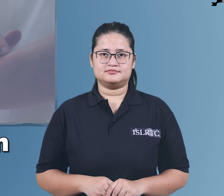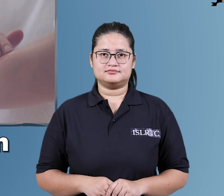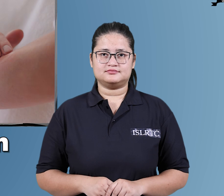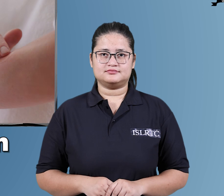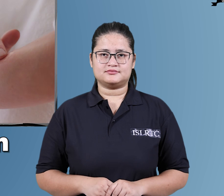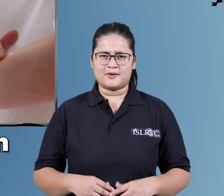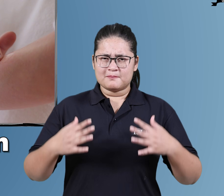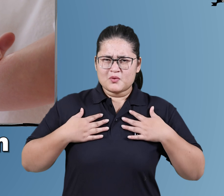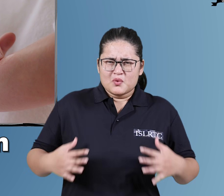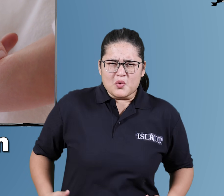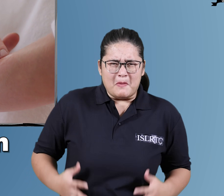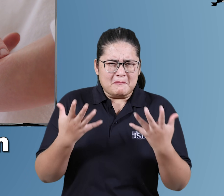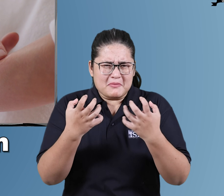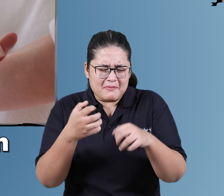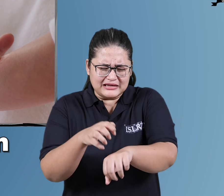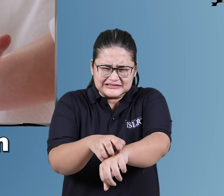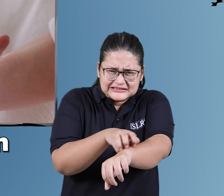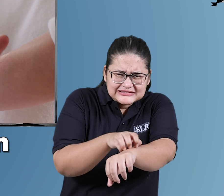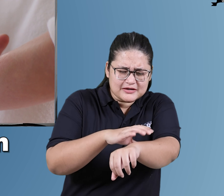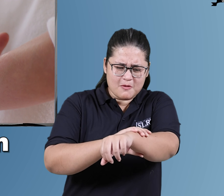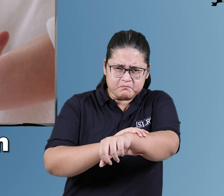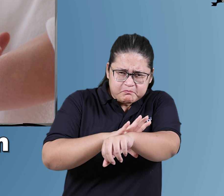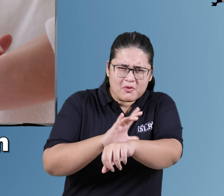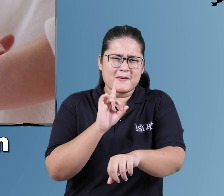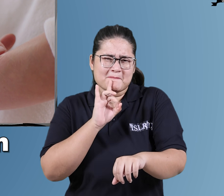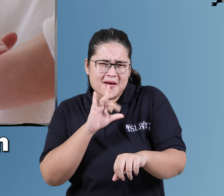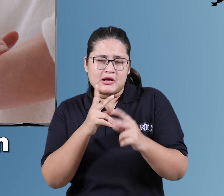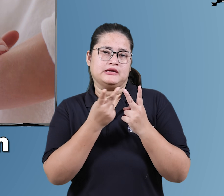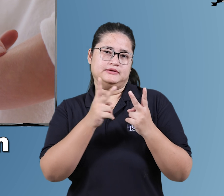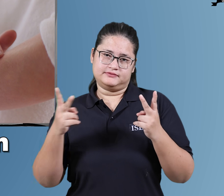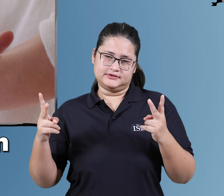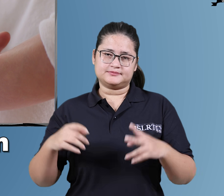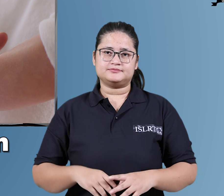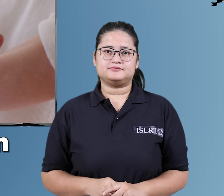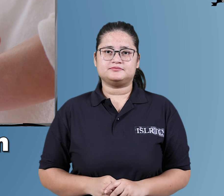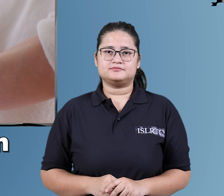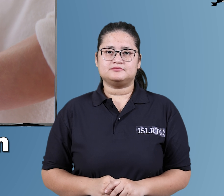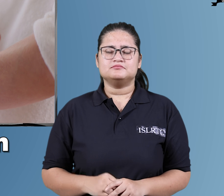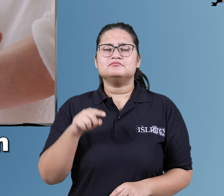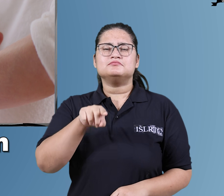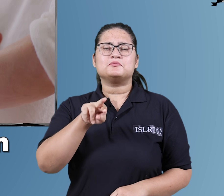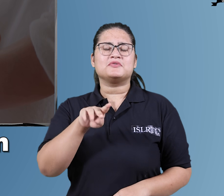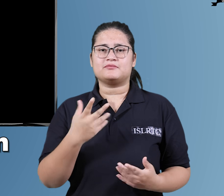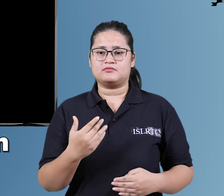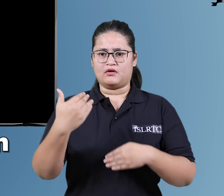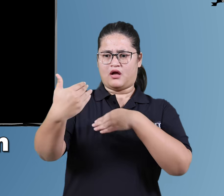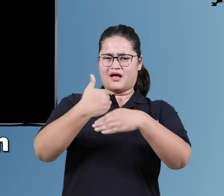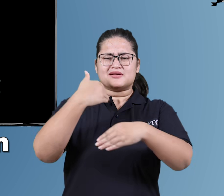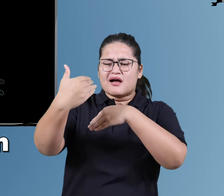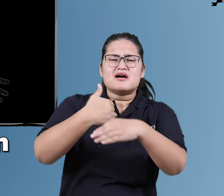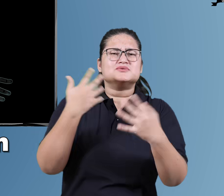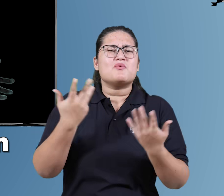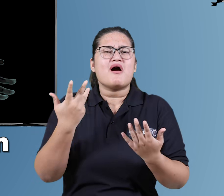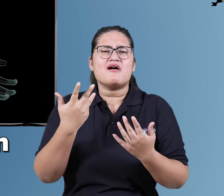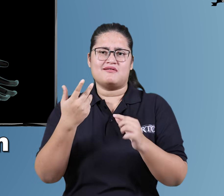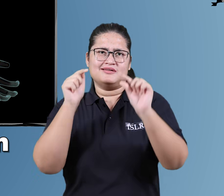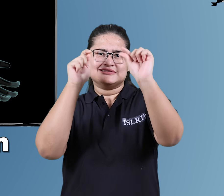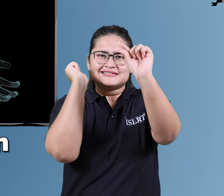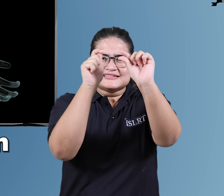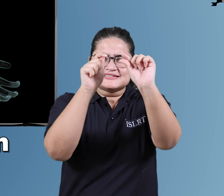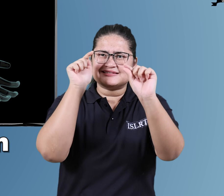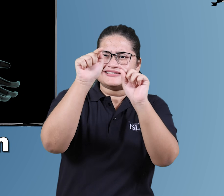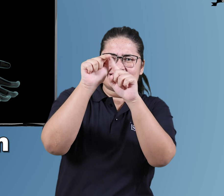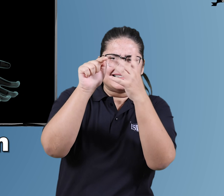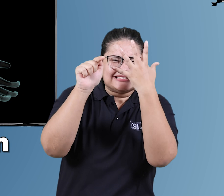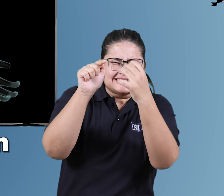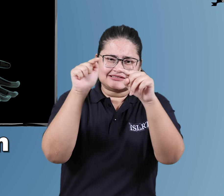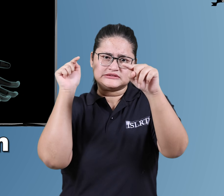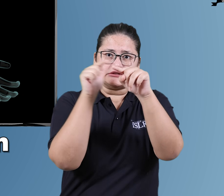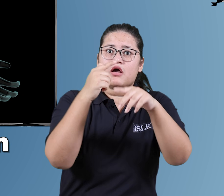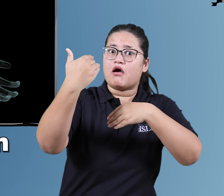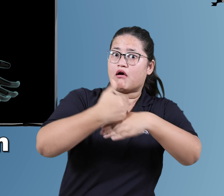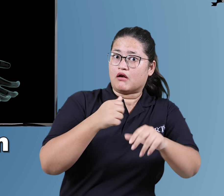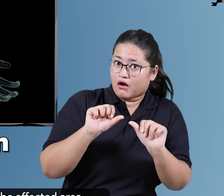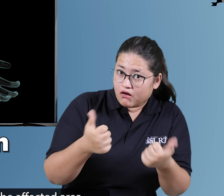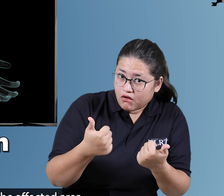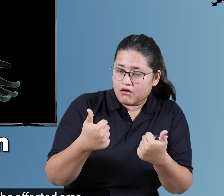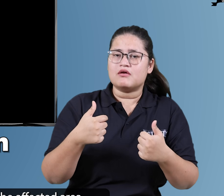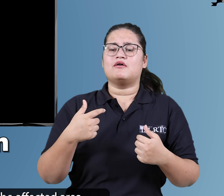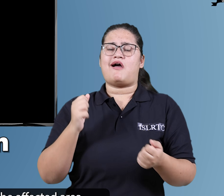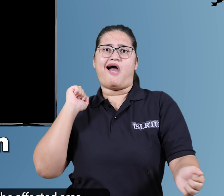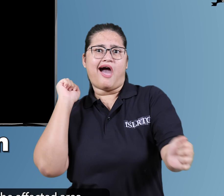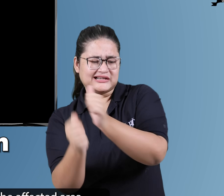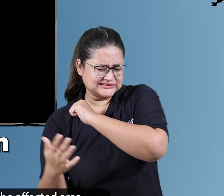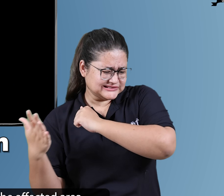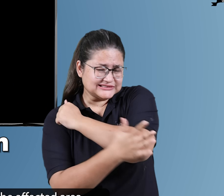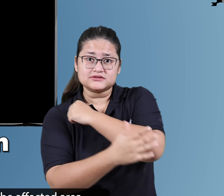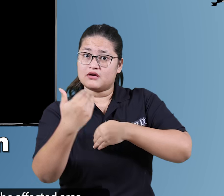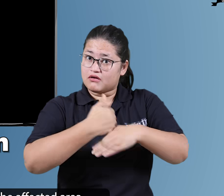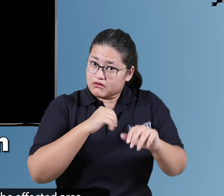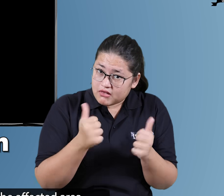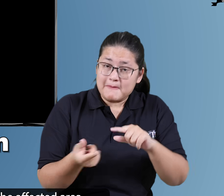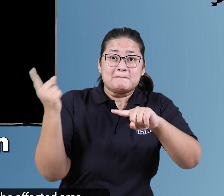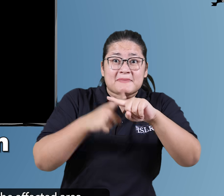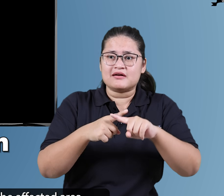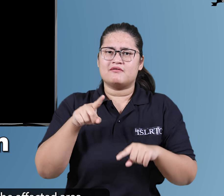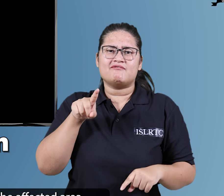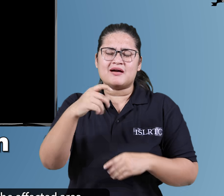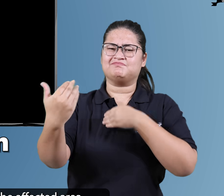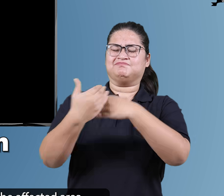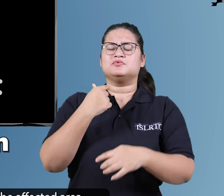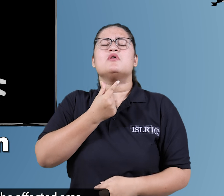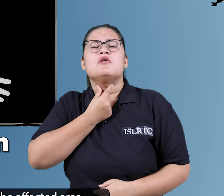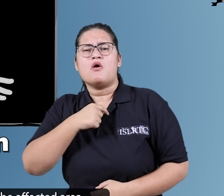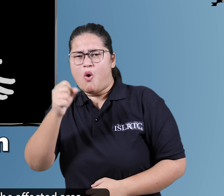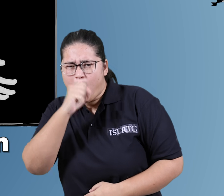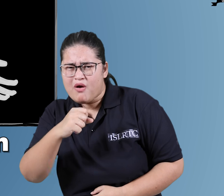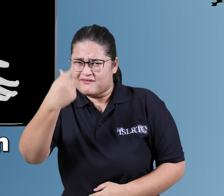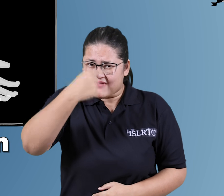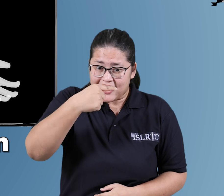Inflammation Inflammation is the body's way of reacting to injury or infection. It causes the affected area to become red, swollen and painful.